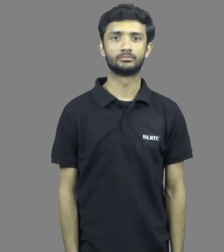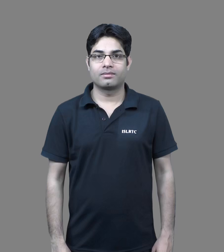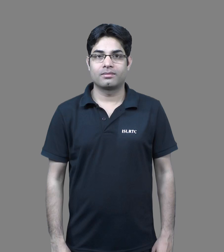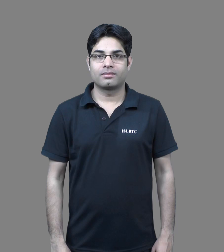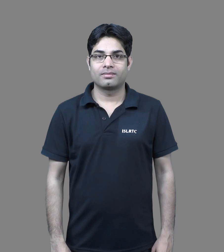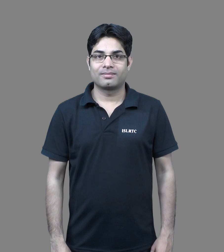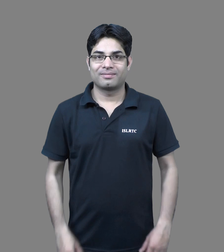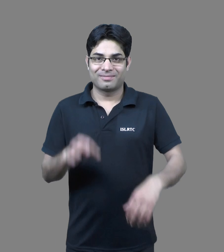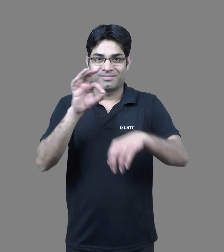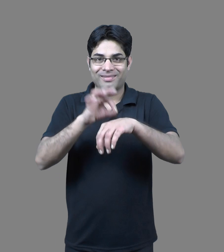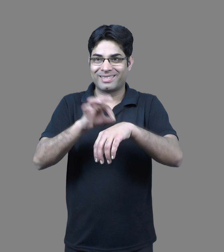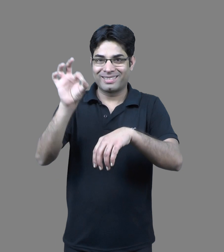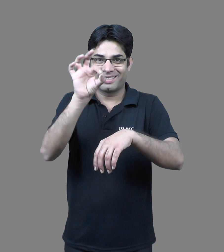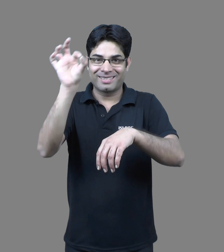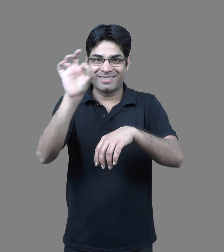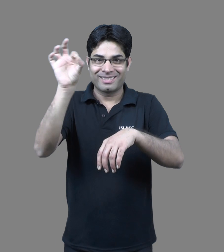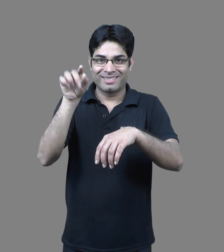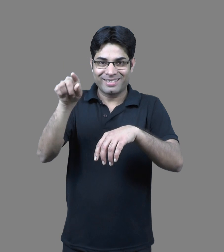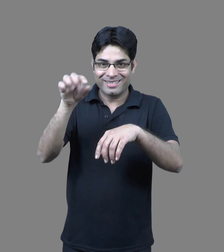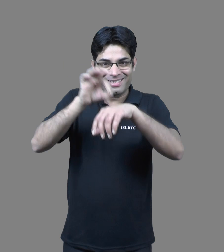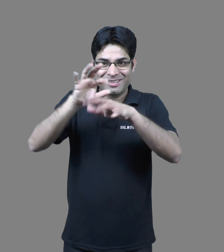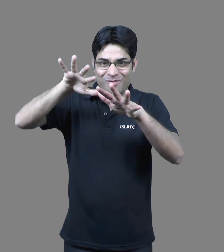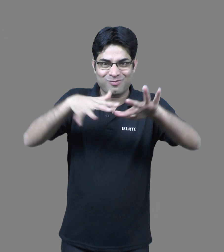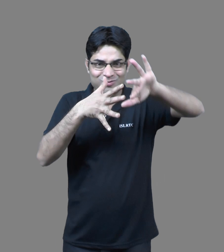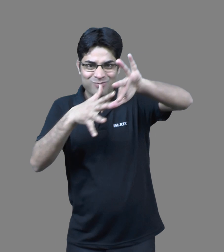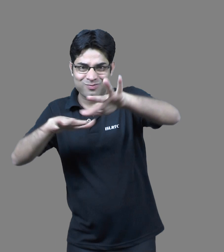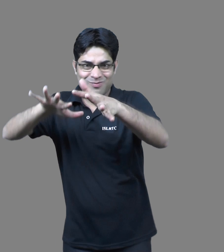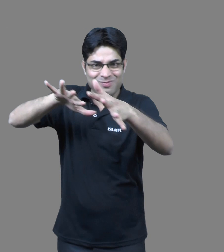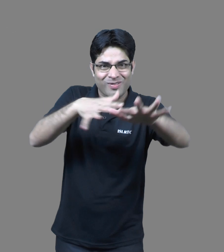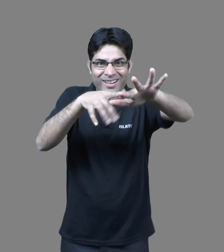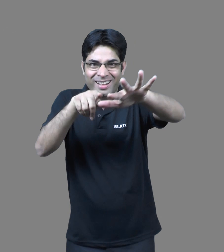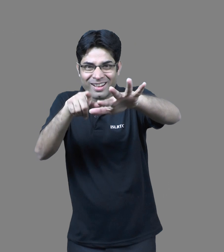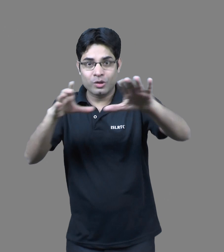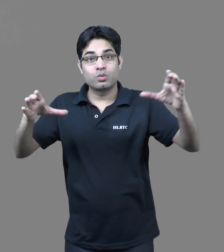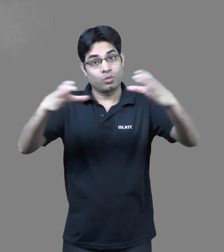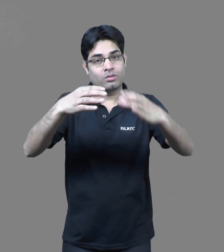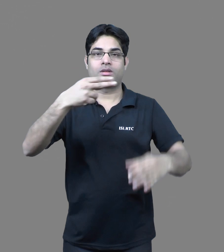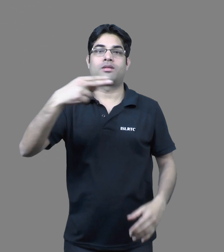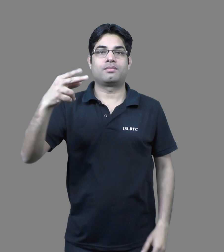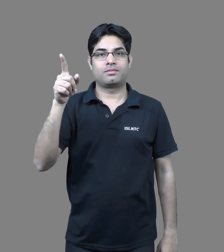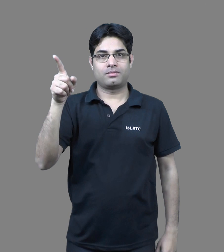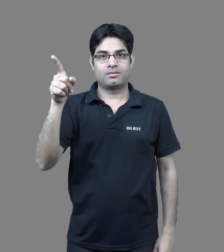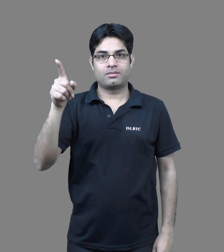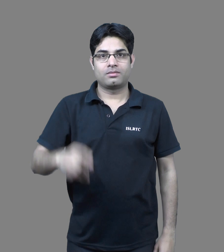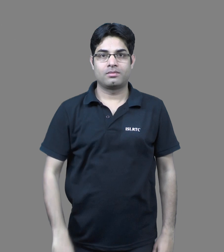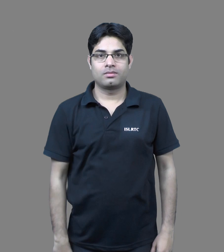Swarm of Bees